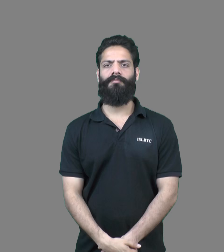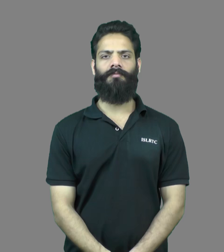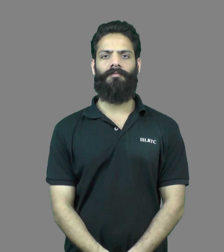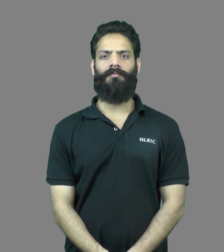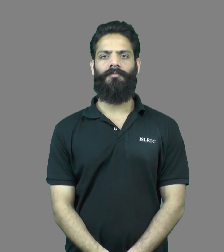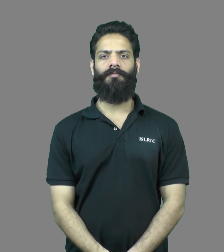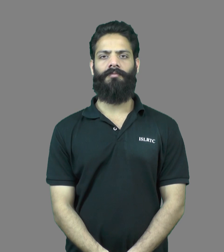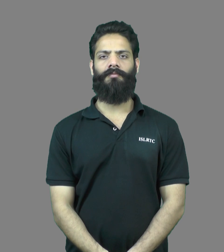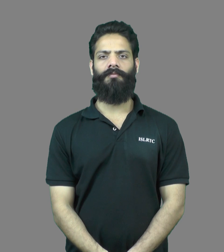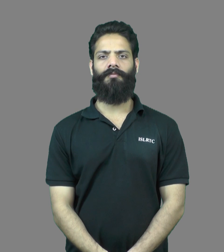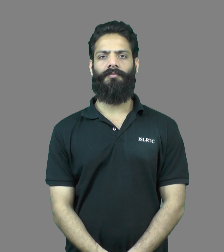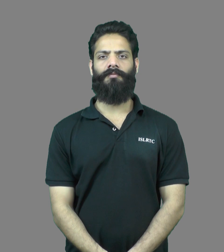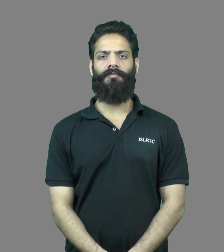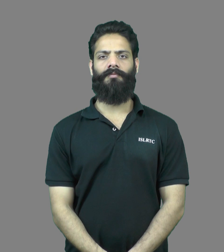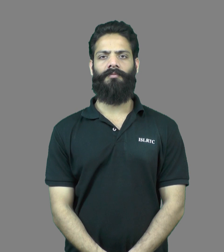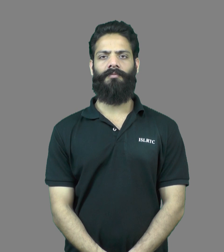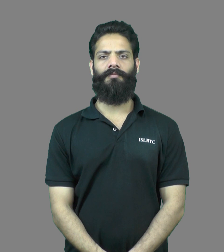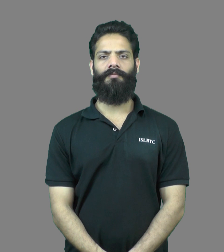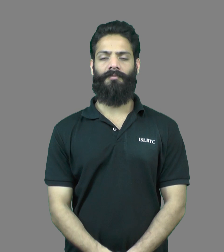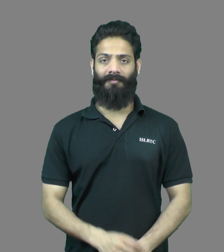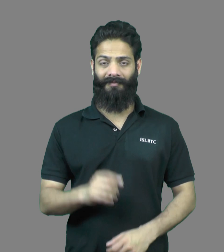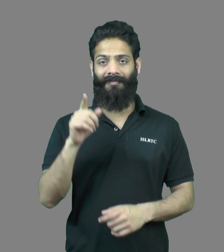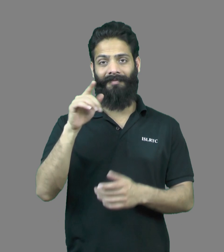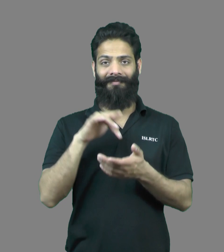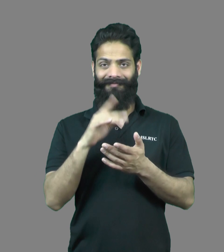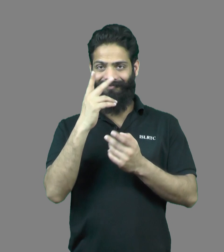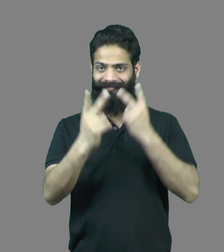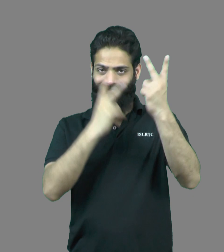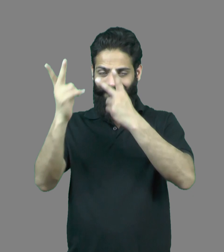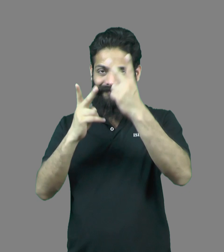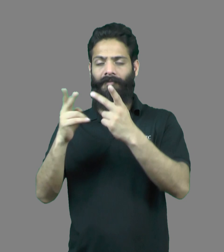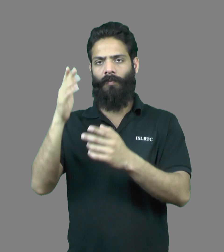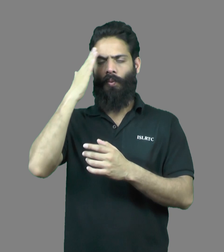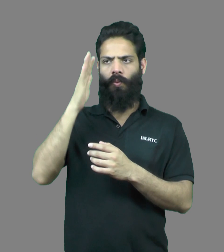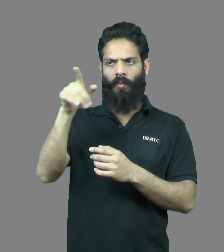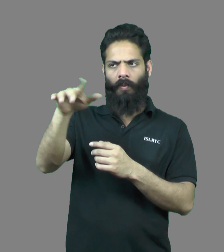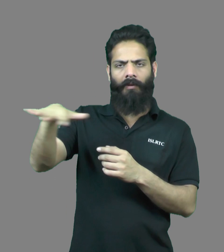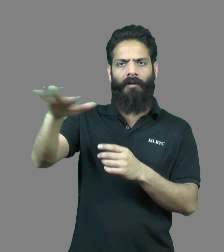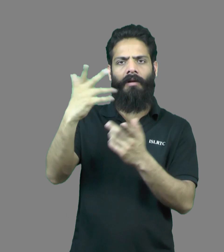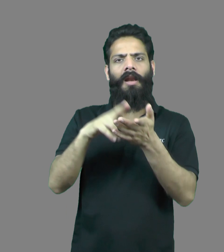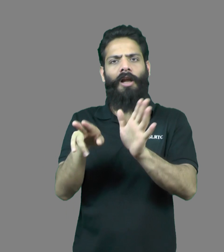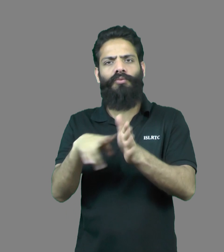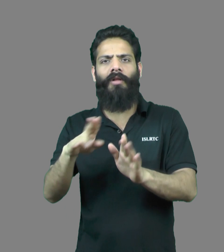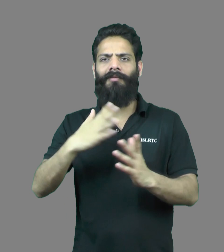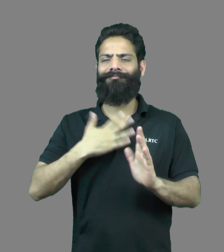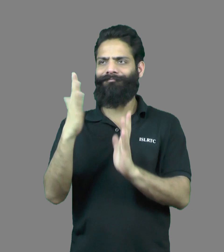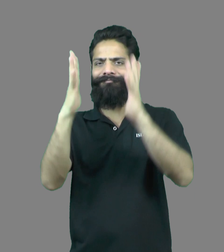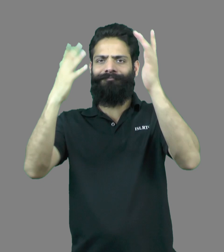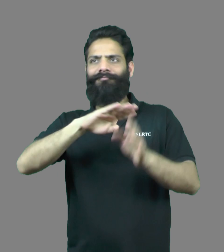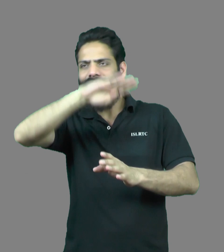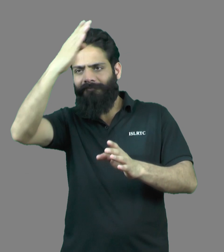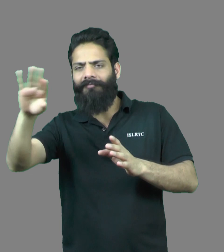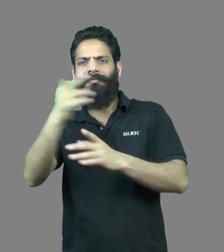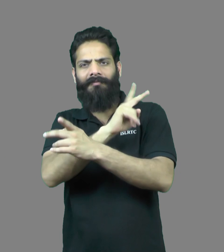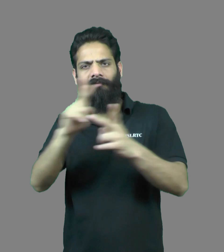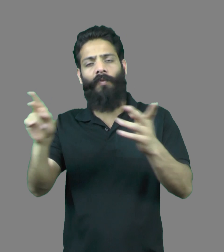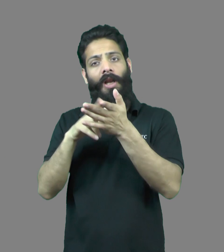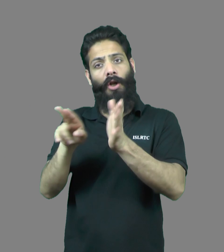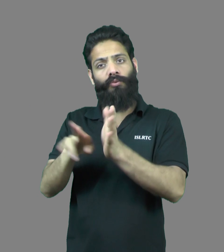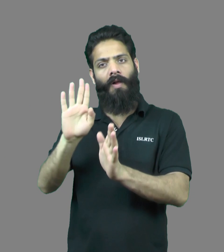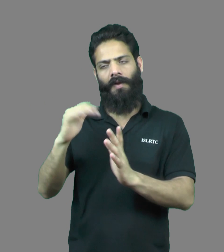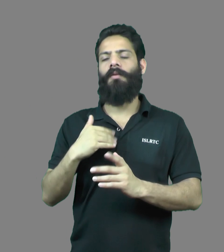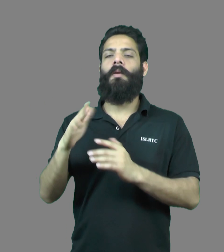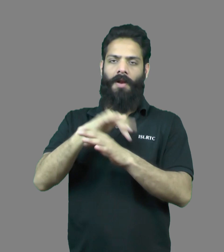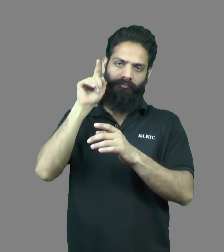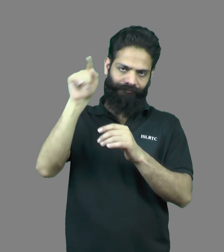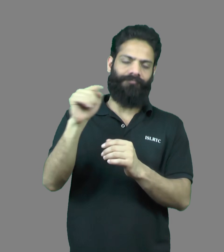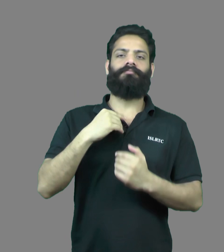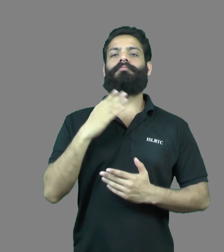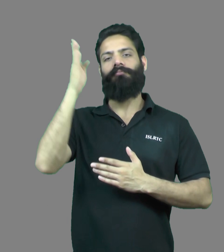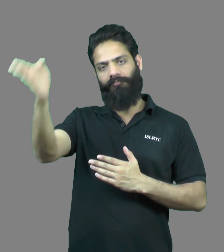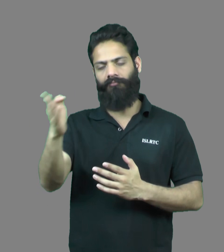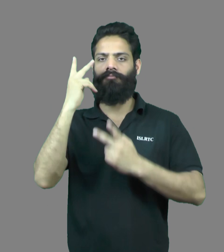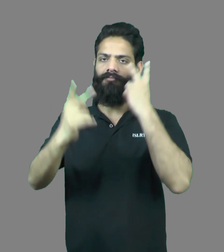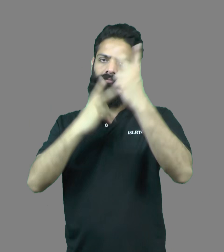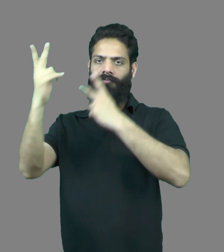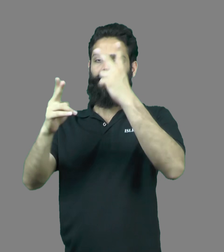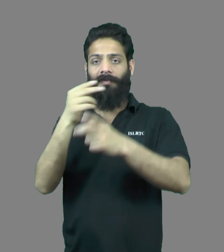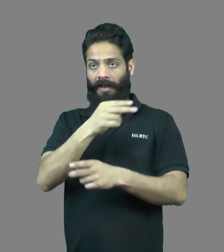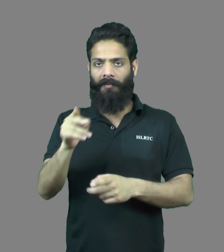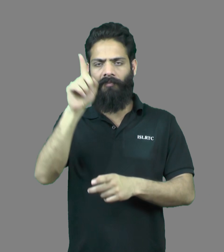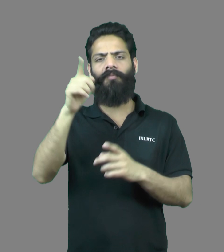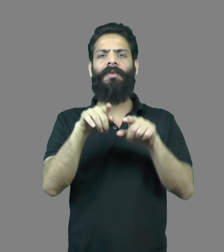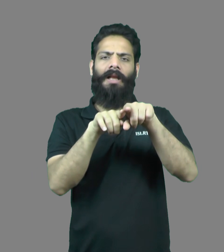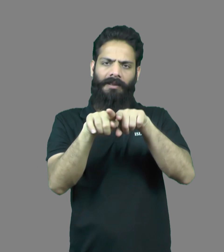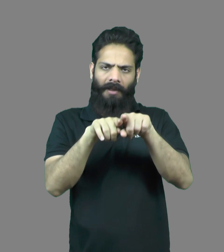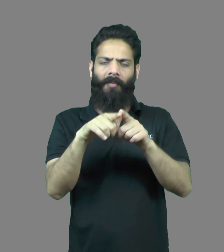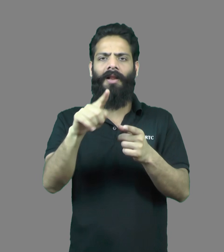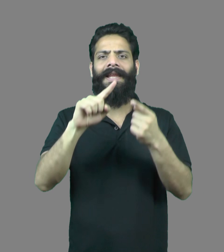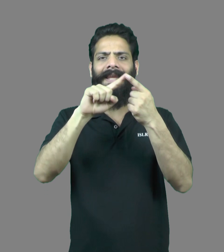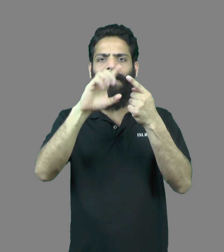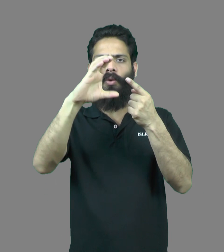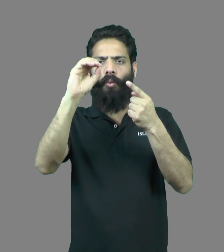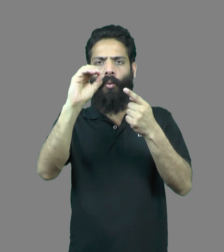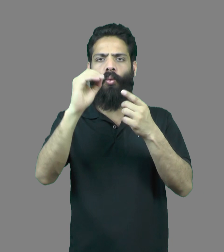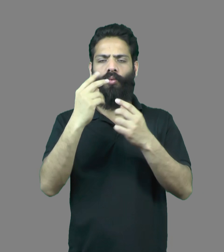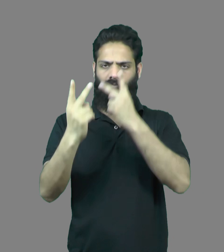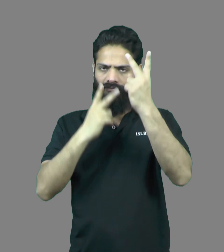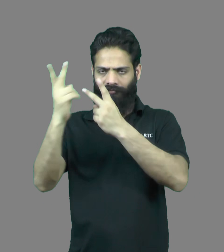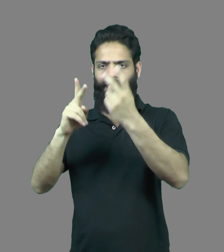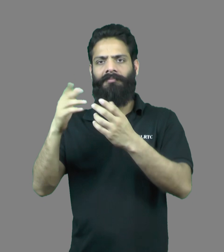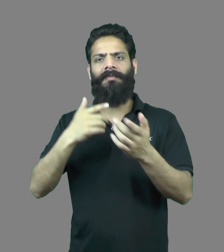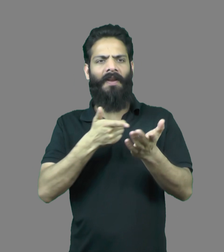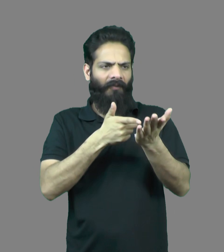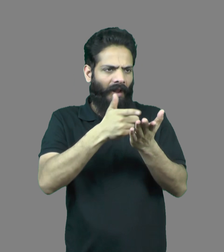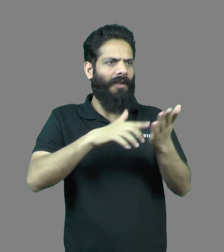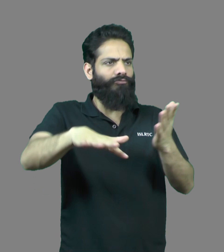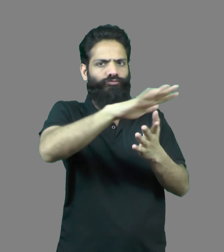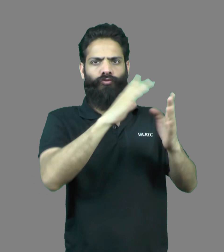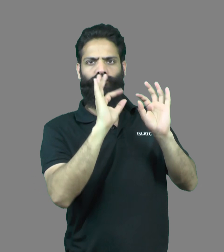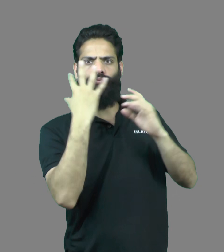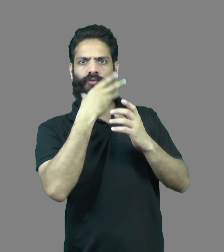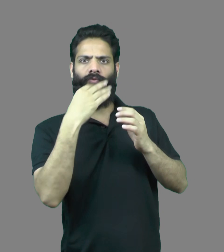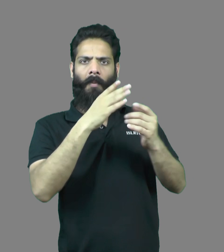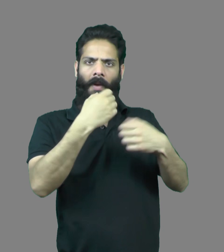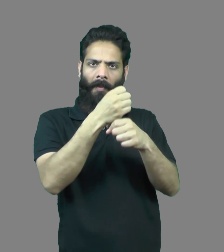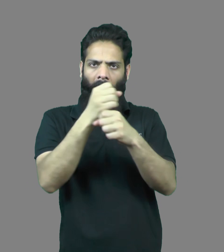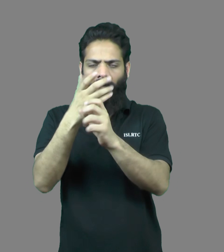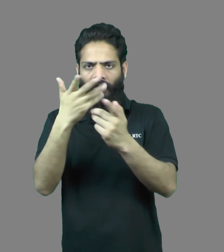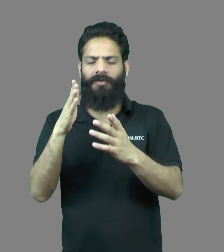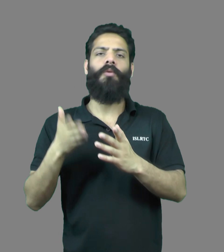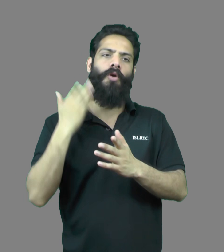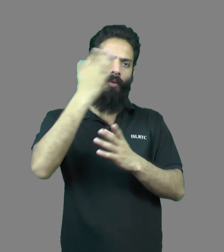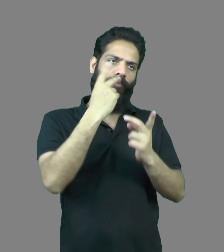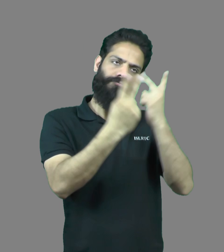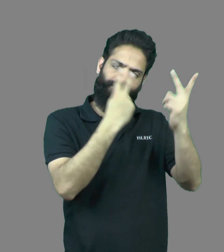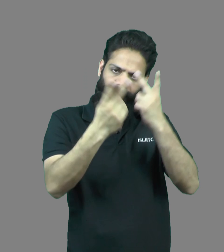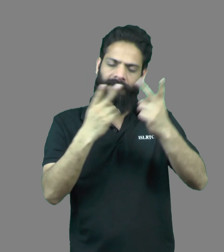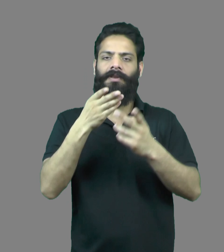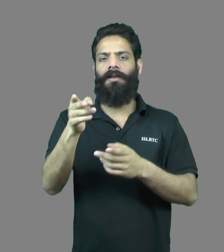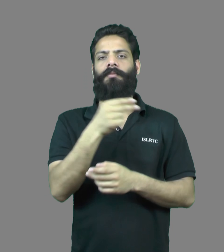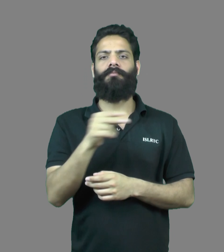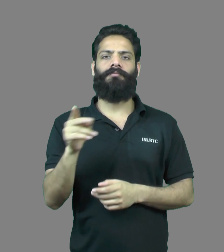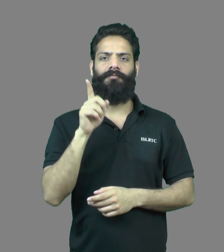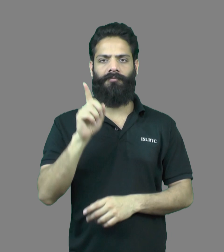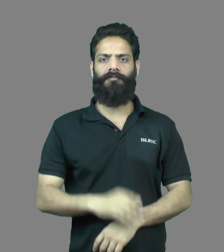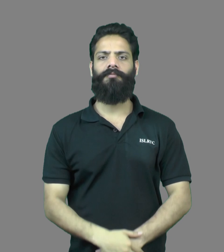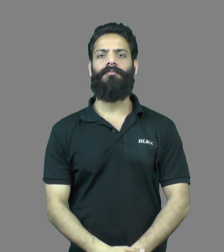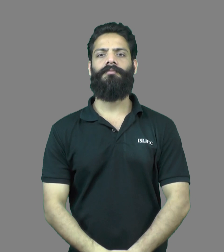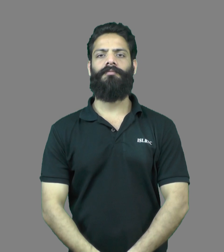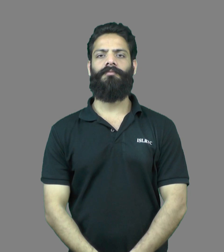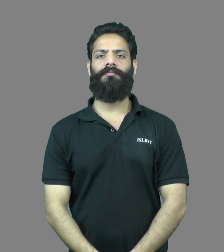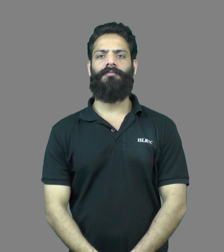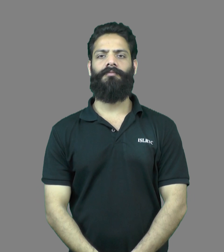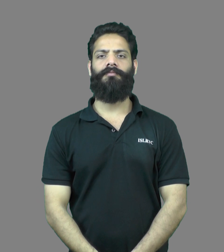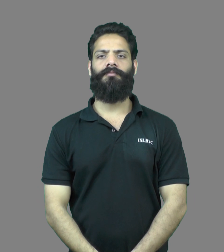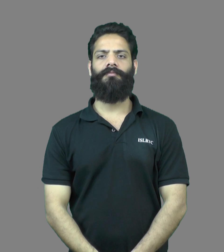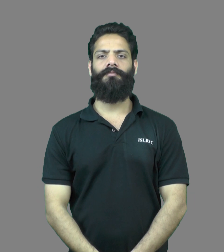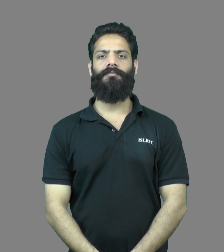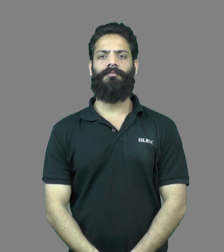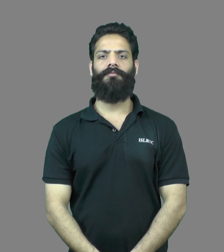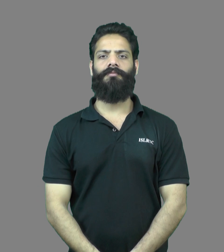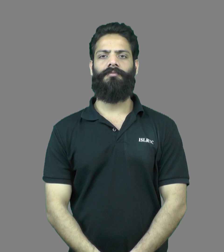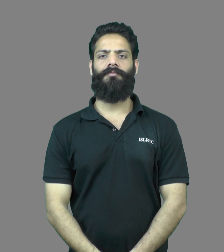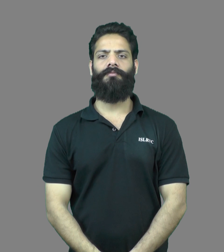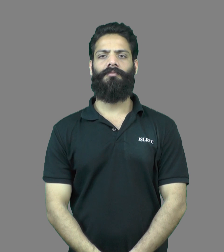Nature Tourism